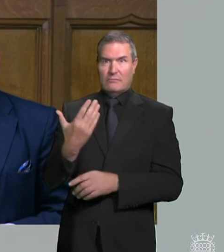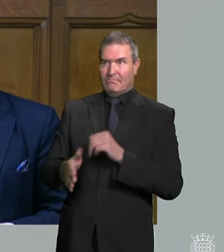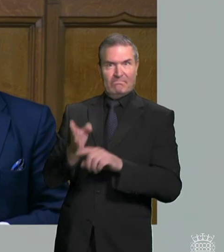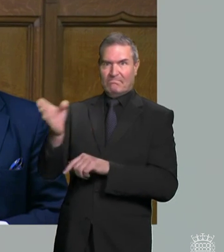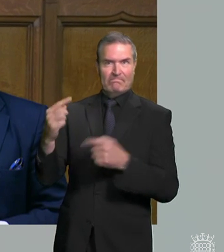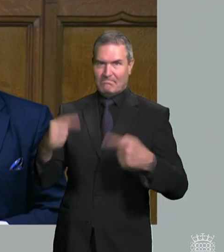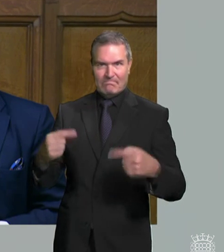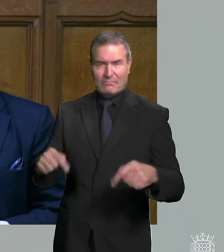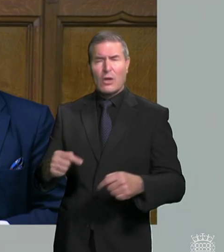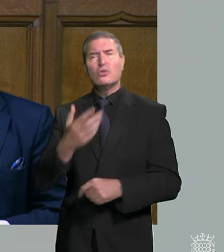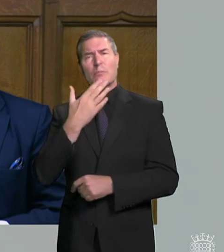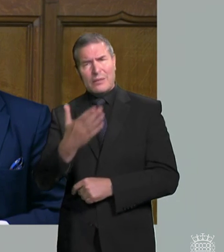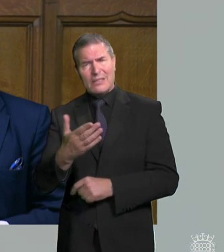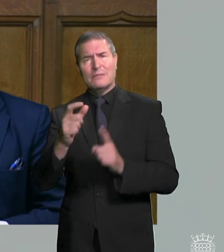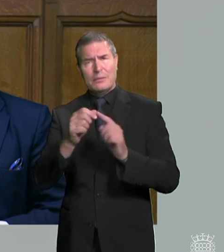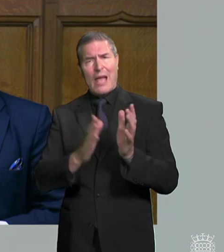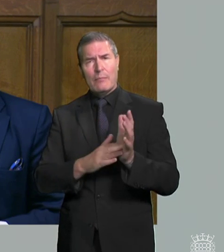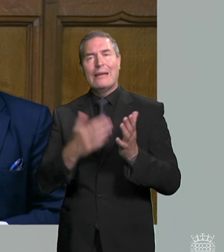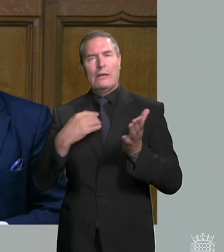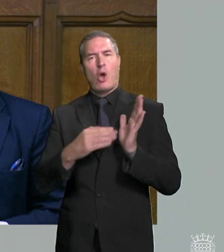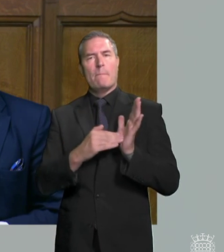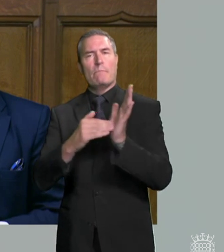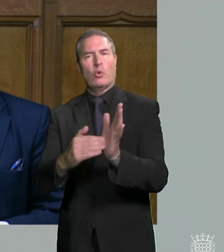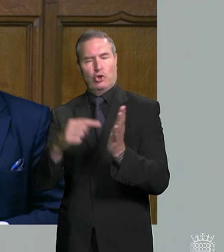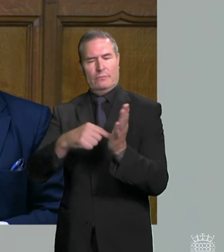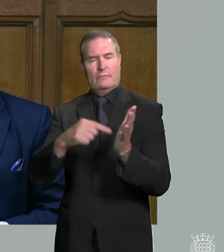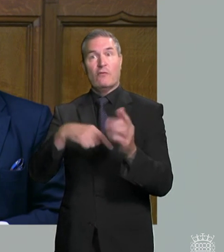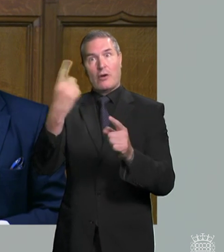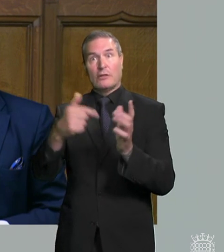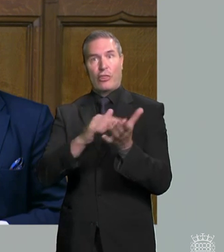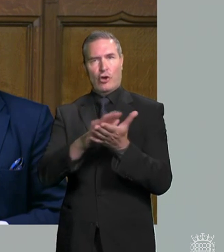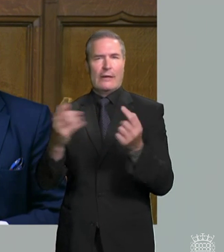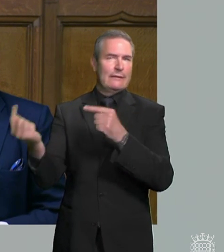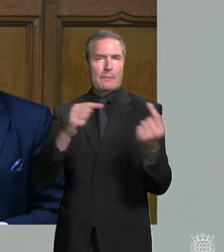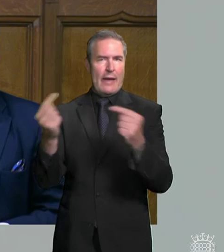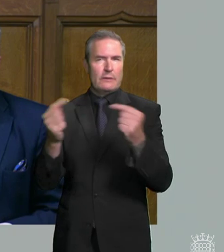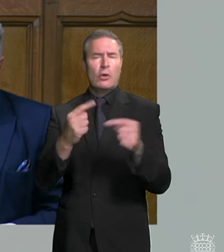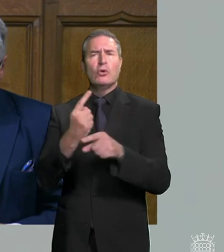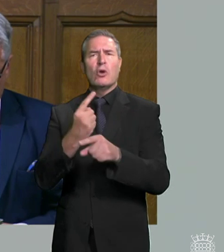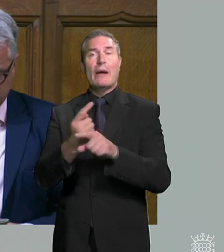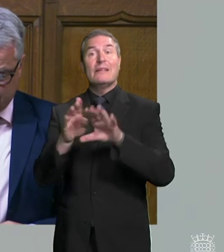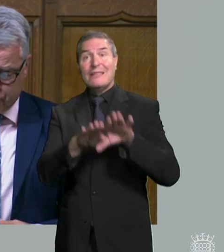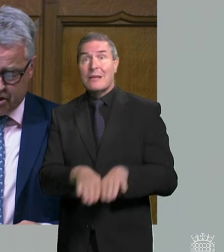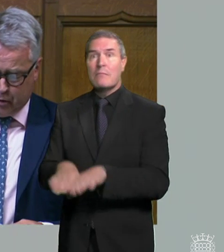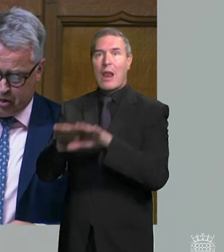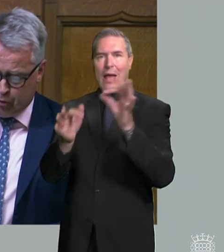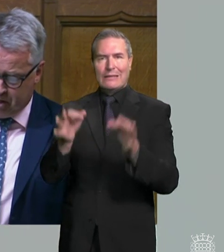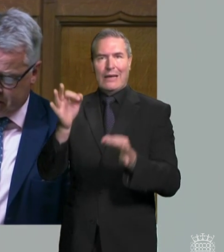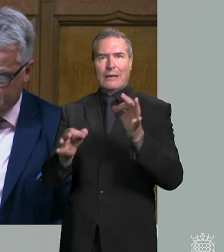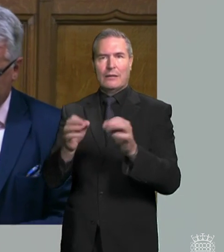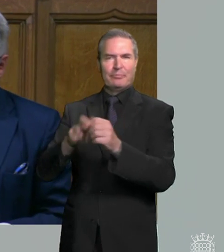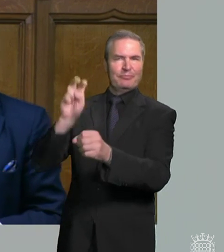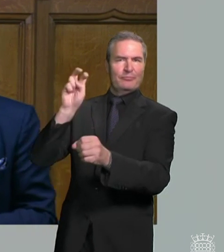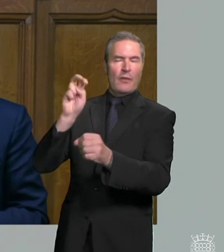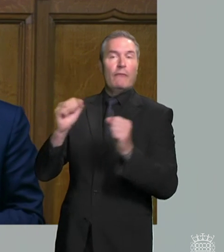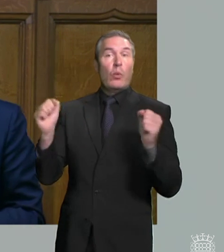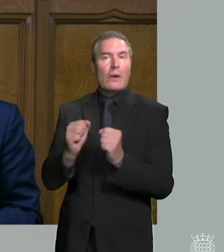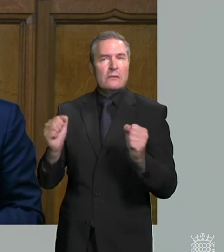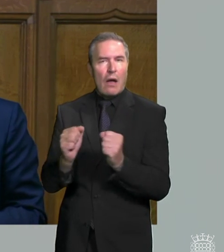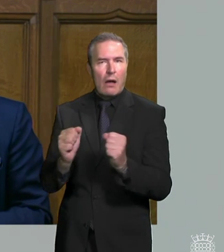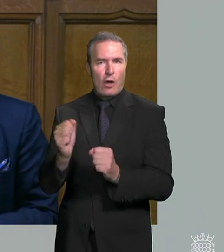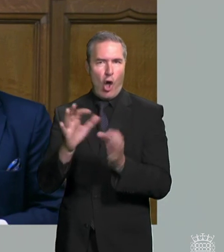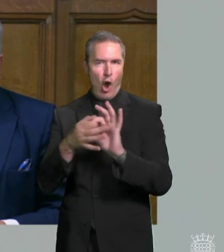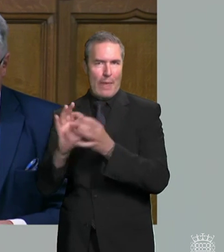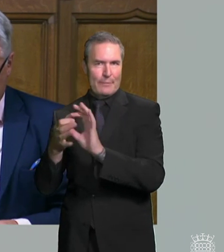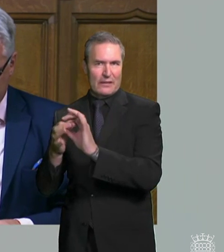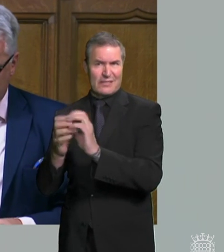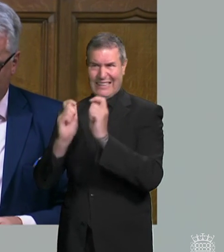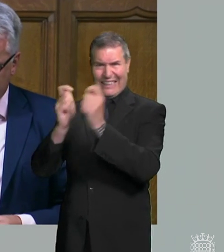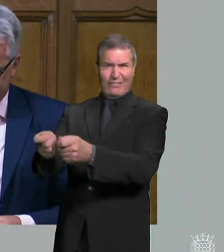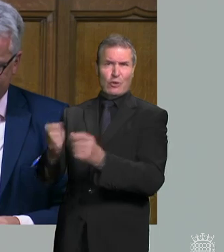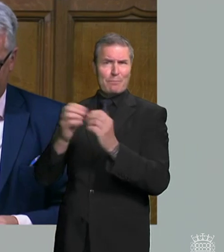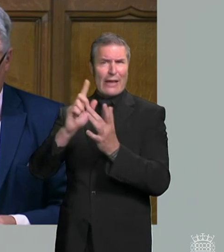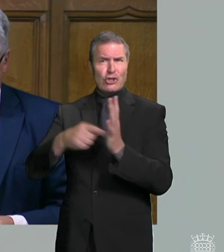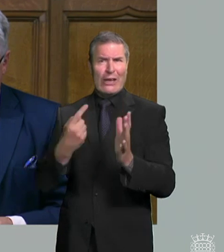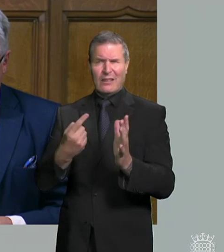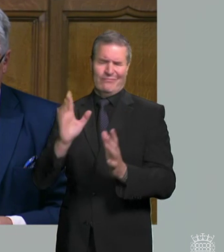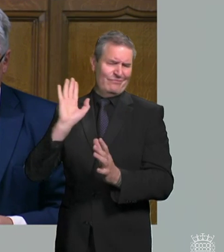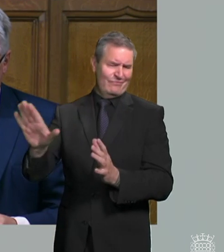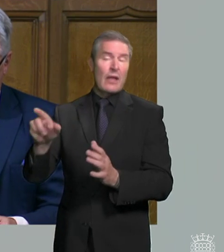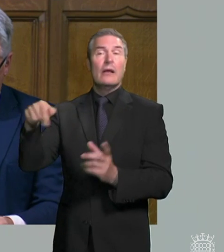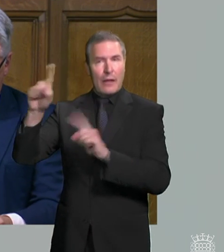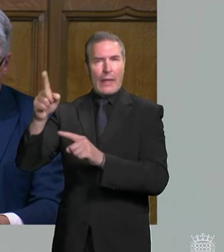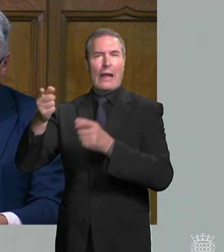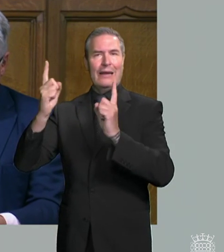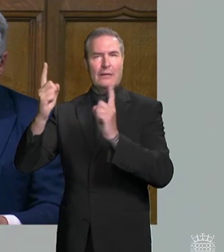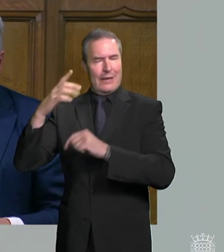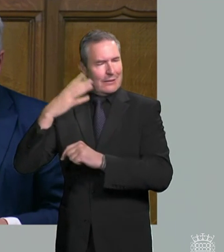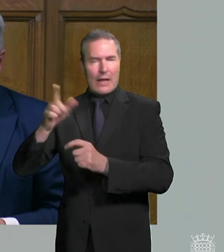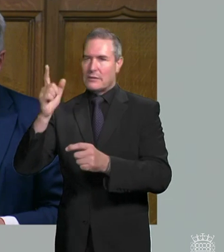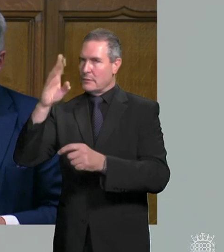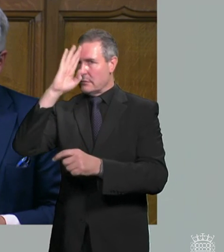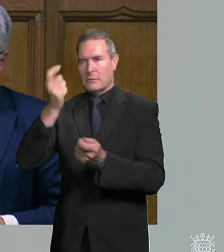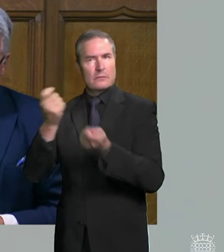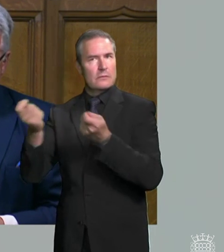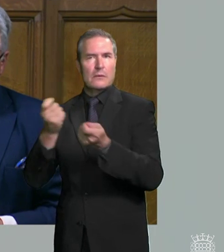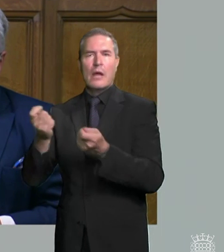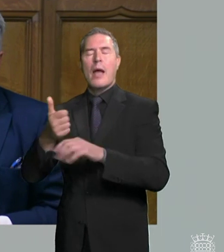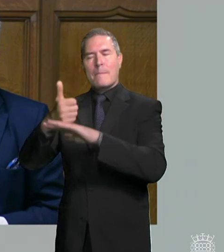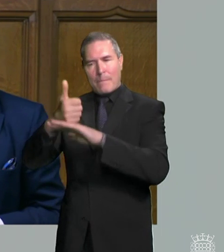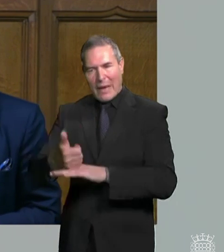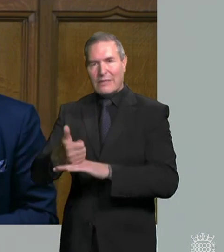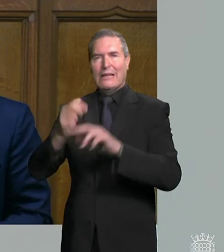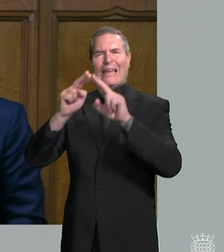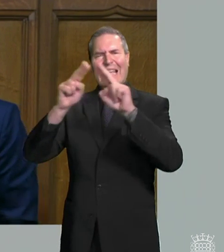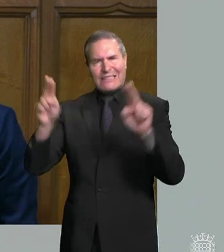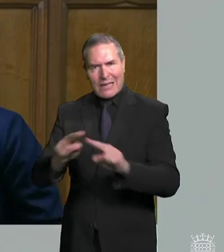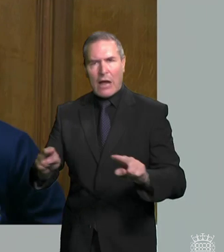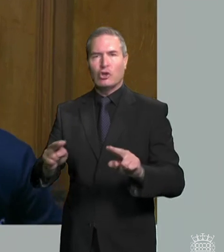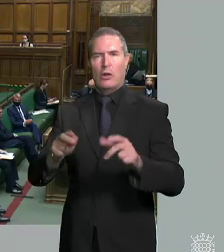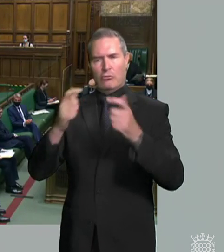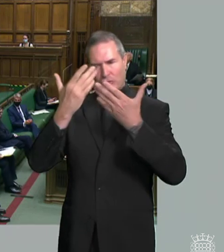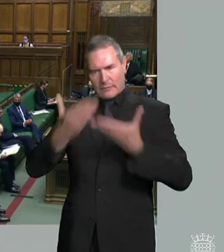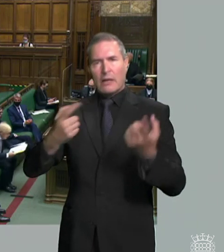Will the Prime Minister therefore support our motion, to be debated in the House next Thursday, calling for a diplomatic boycott of the 2022 winter Olympics—incredibly awarded to Beijing—until and unless this dangerous regime abides by basic international standards of decency?